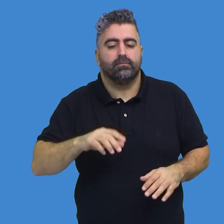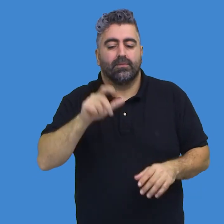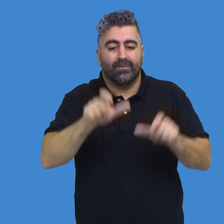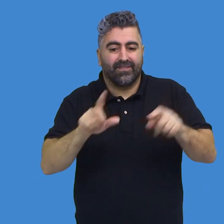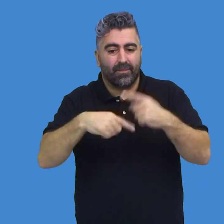persona